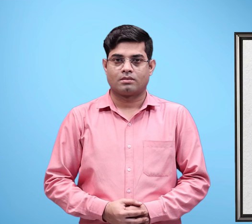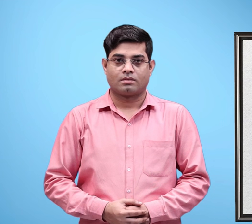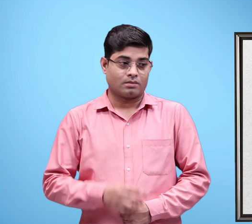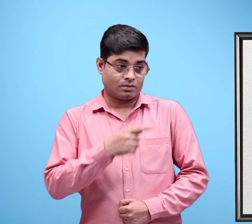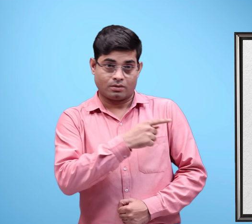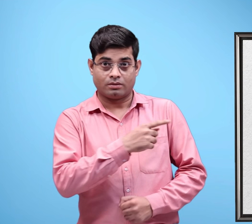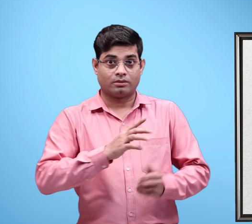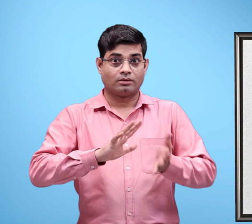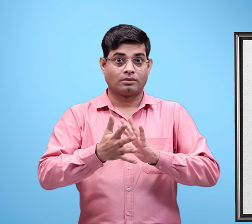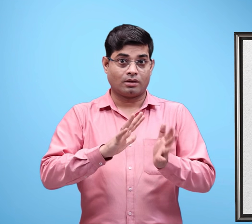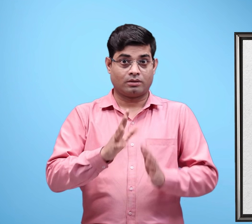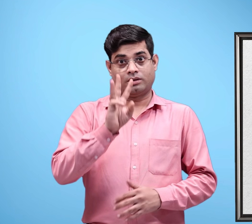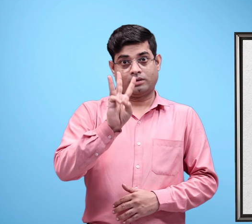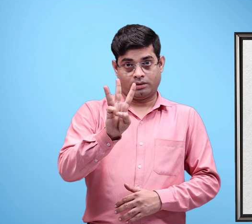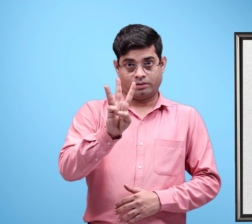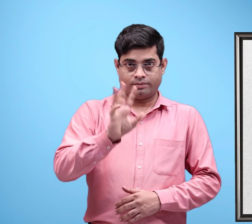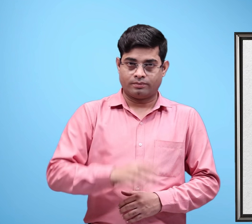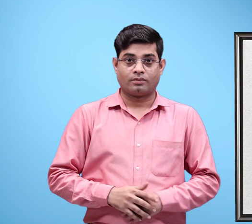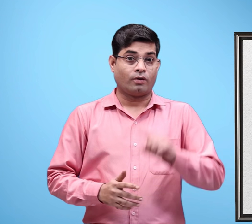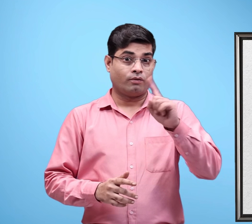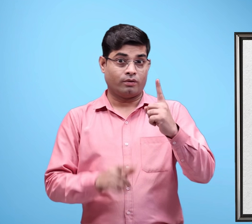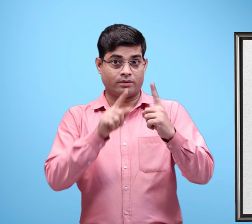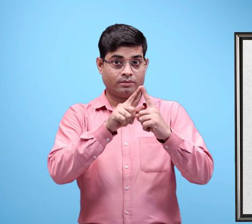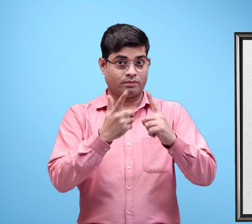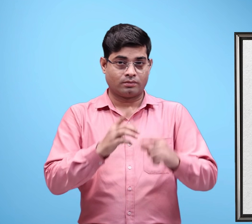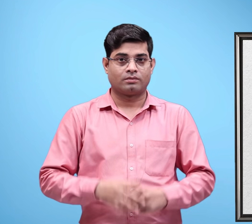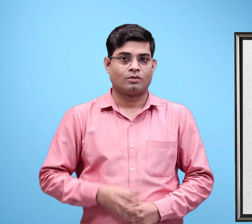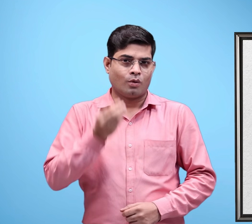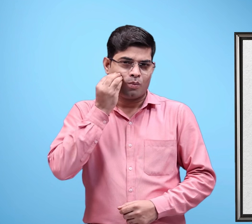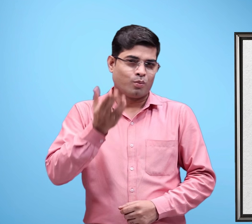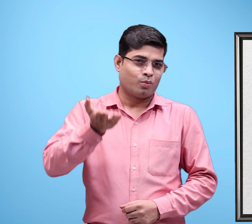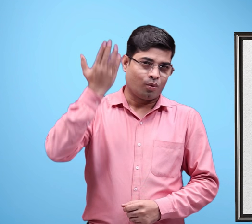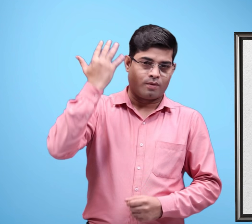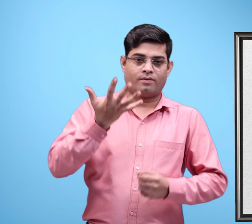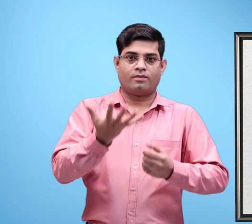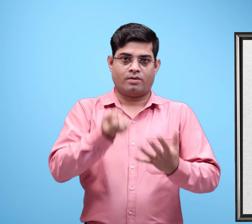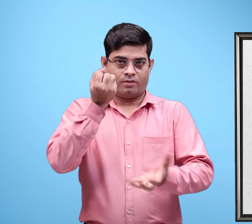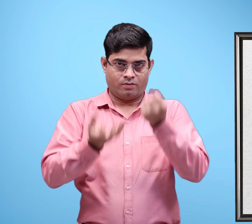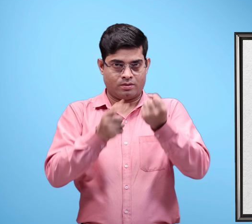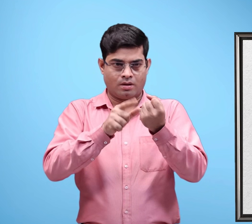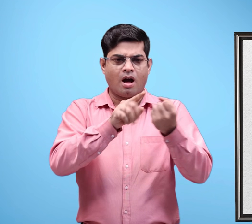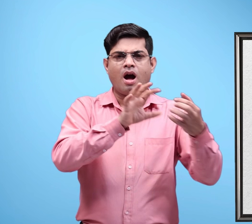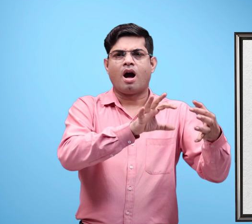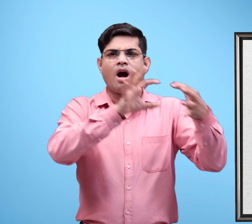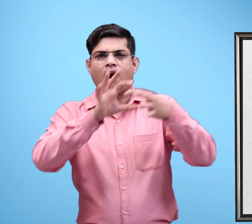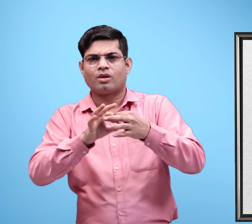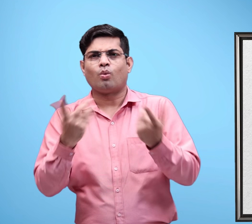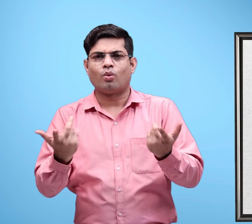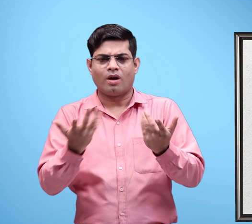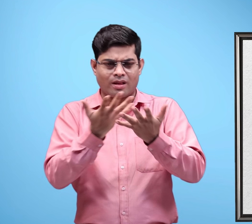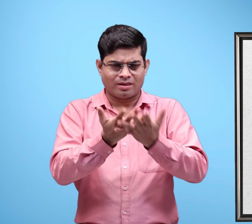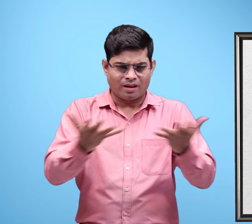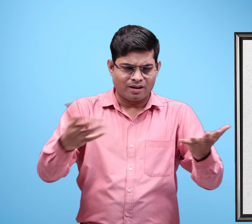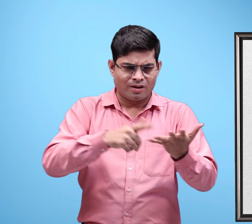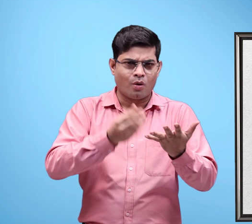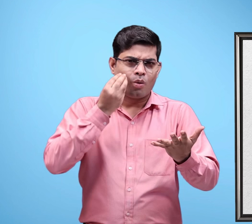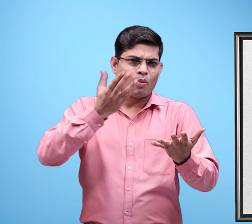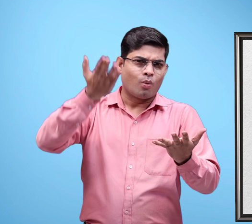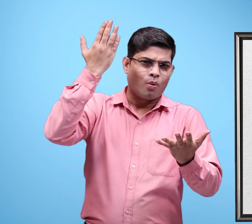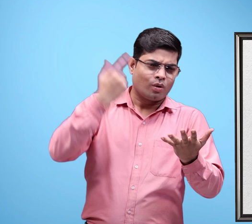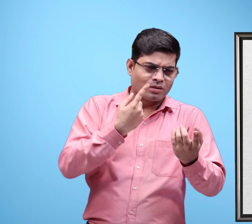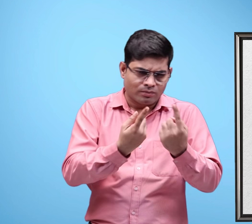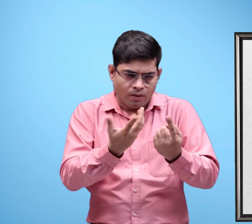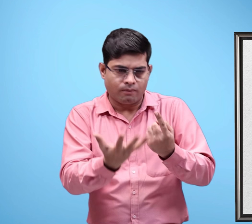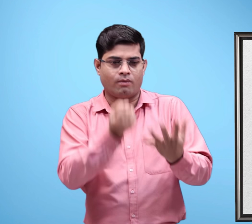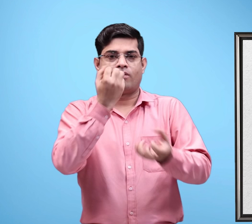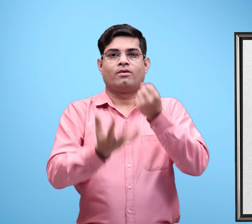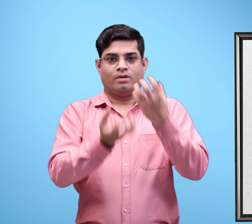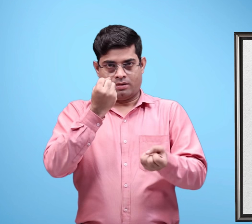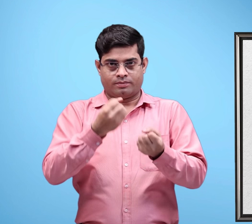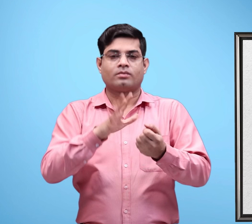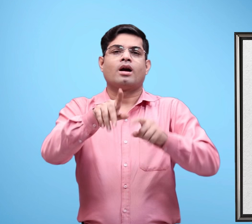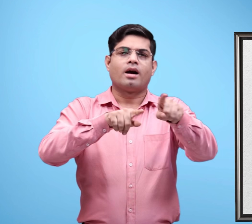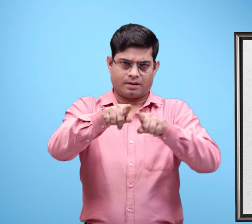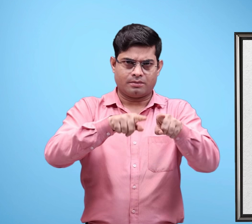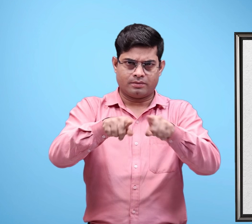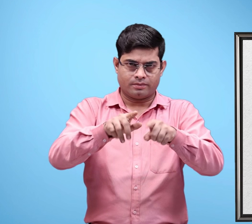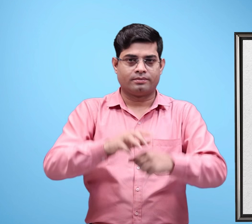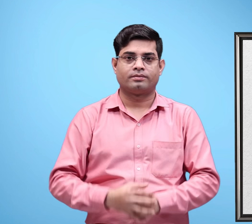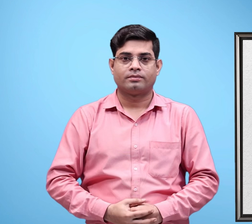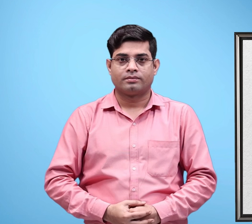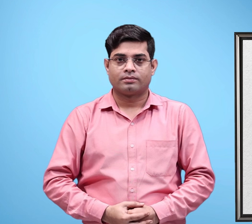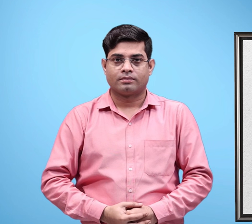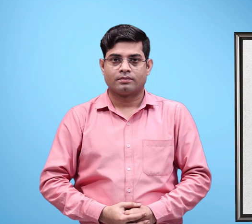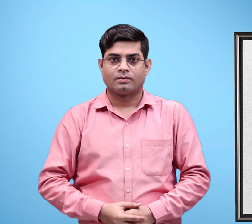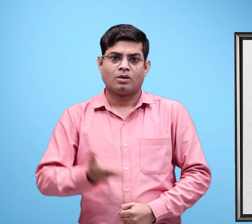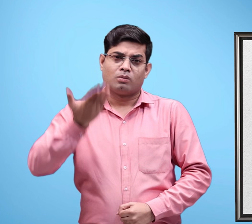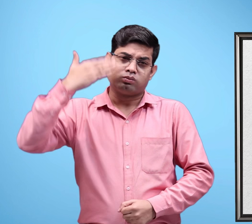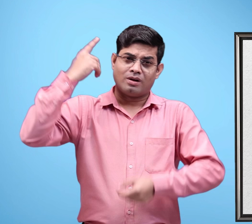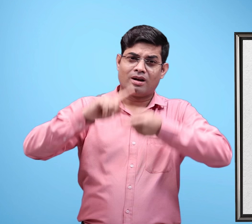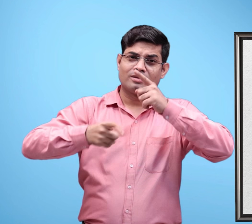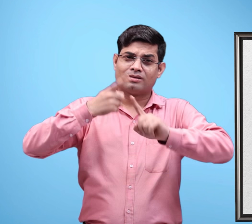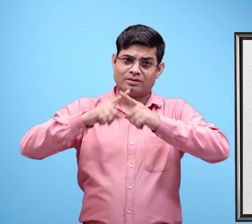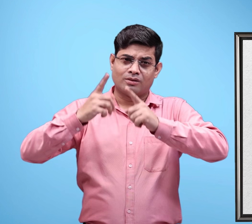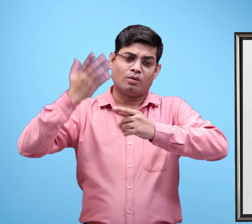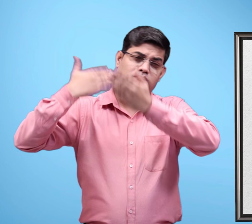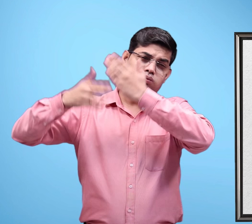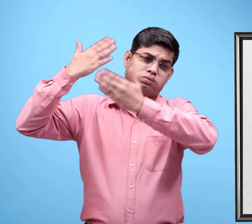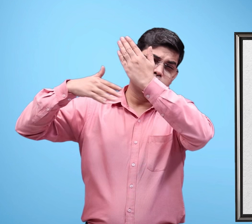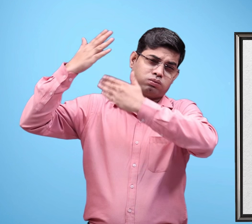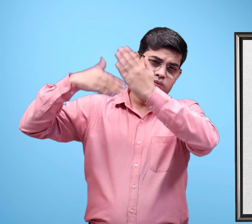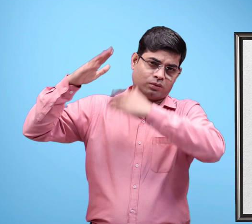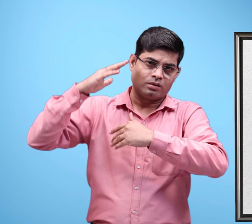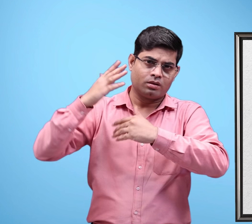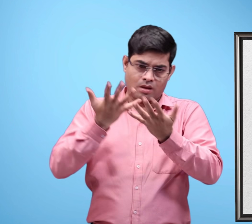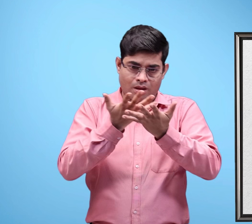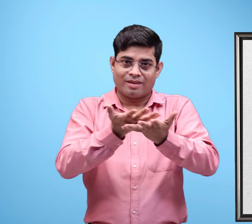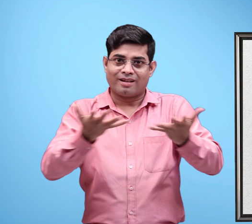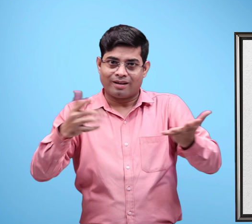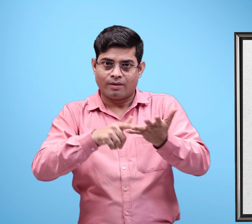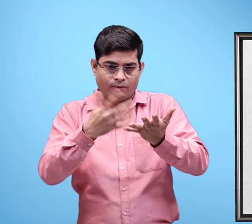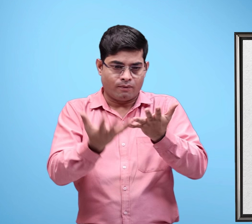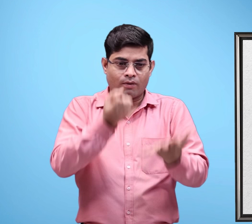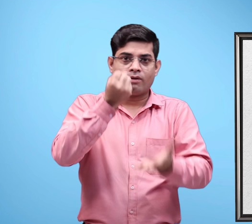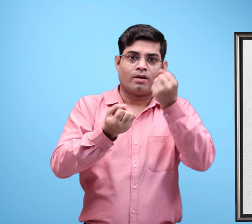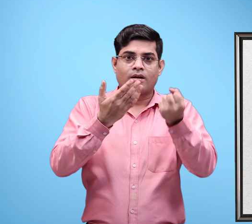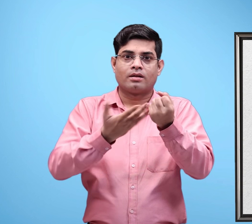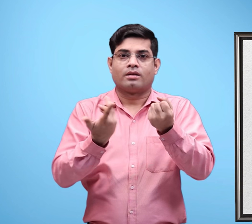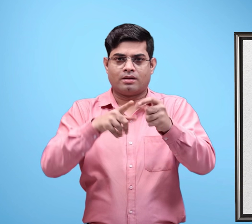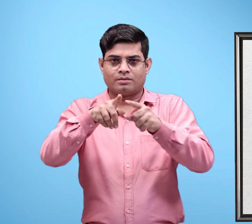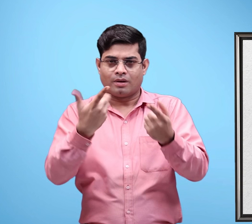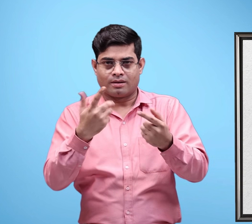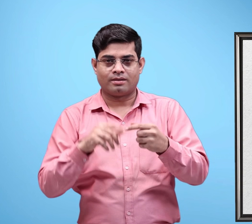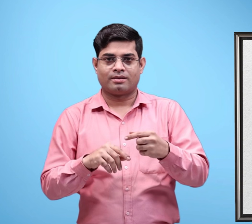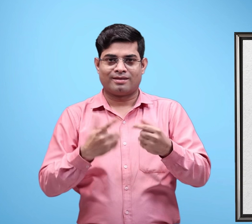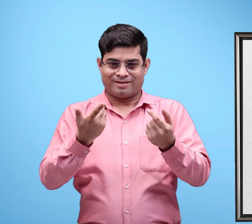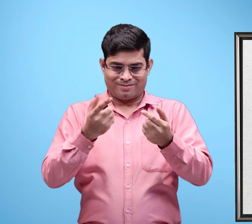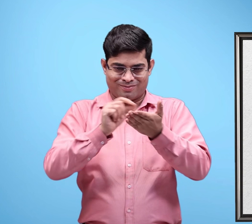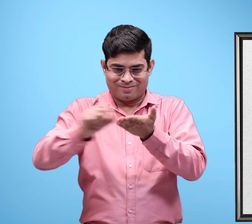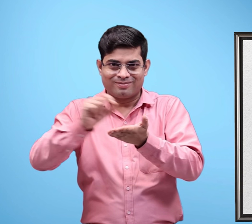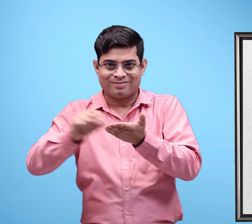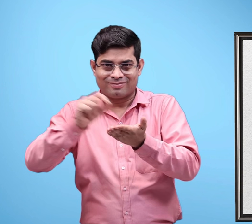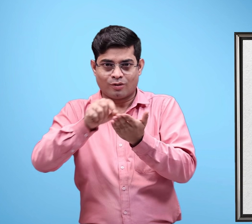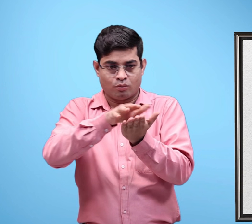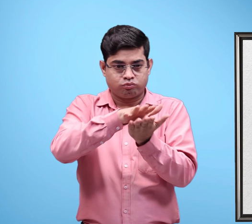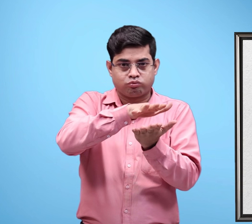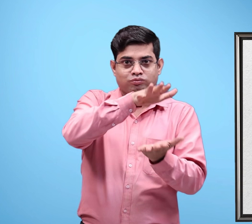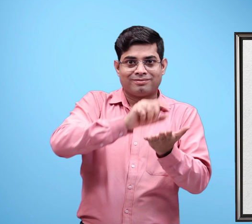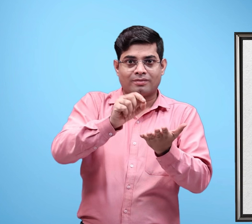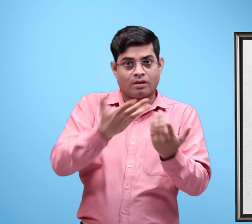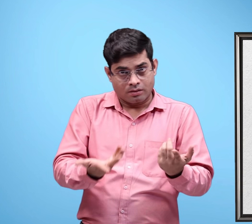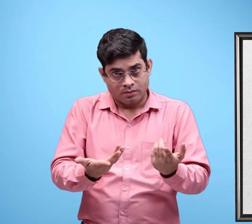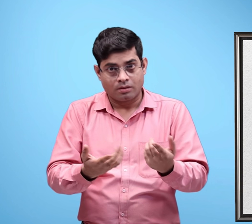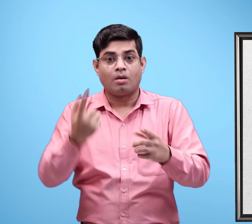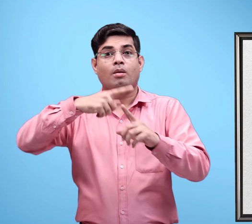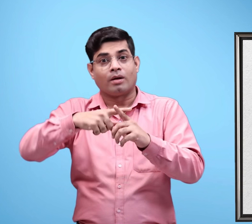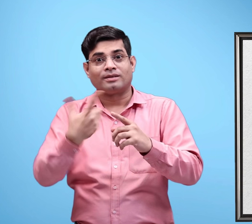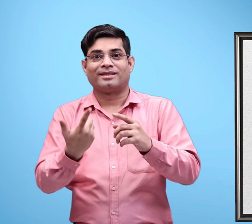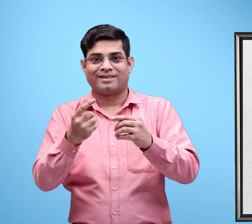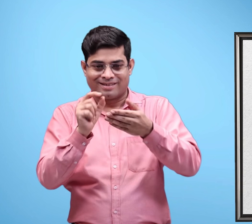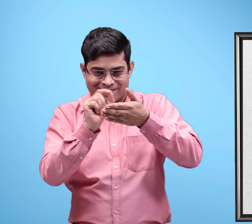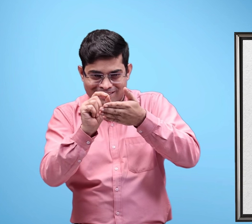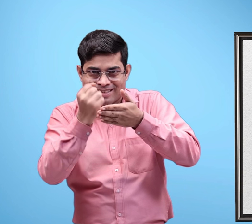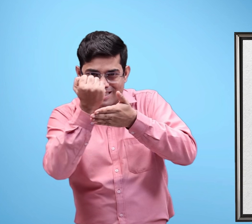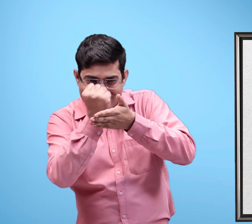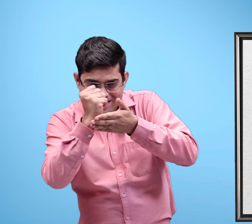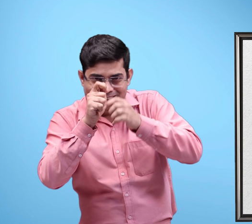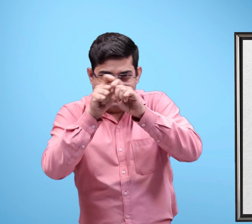Source The first sign for source, refers to a source of information. For example, historians often use the word source to refer to the information found from manuscripts, inscriptions and archaeology.